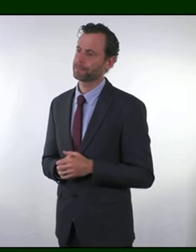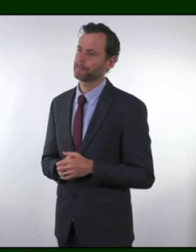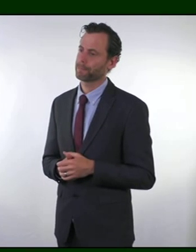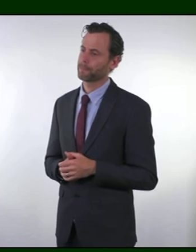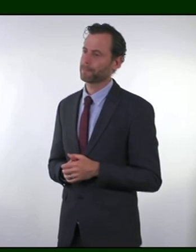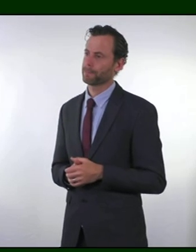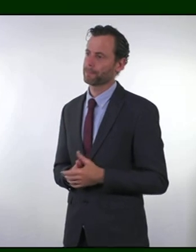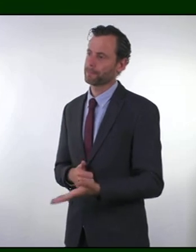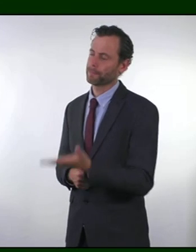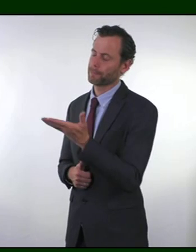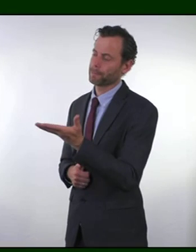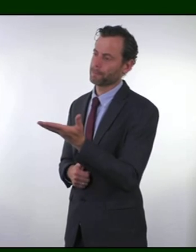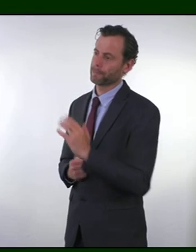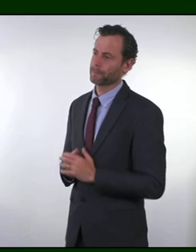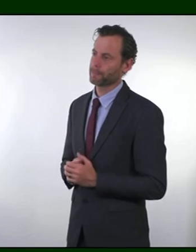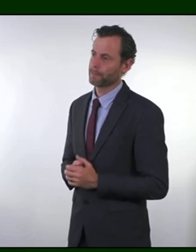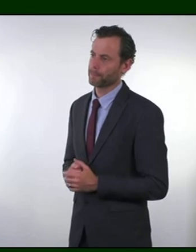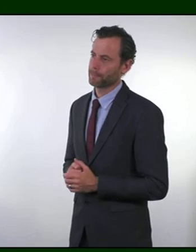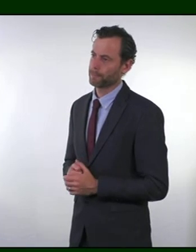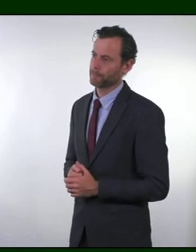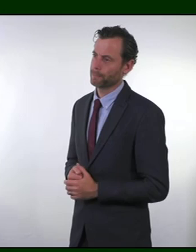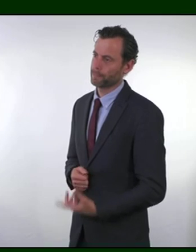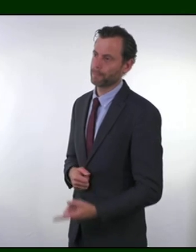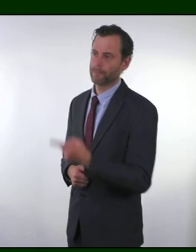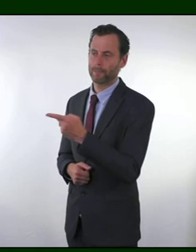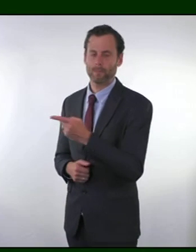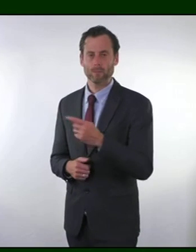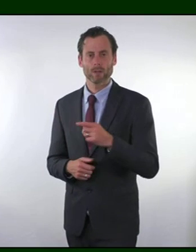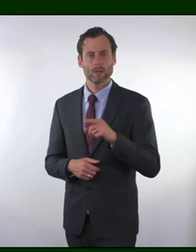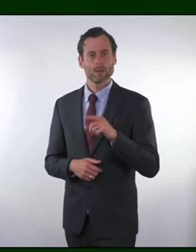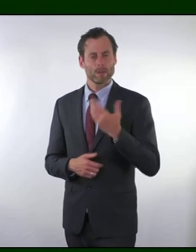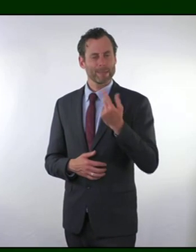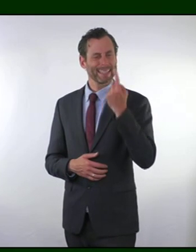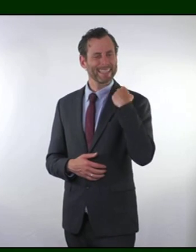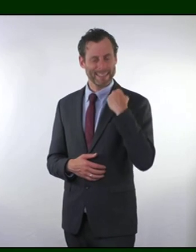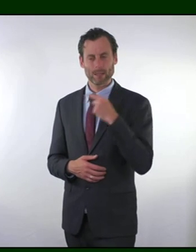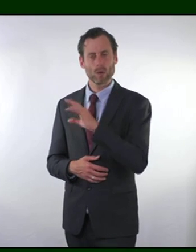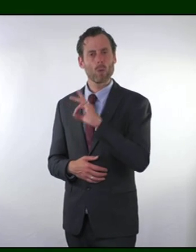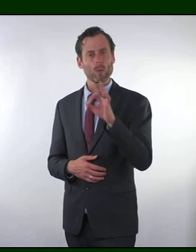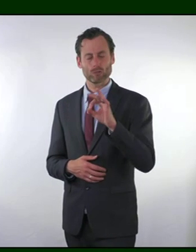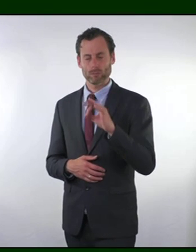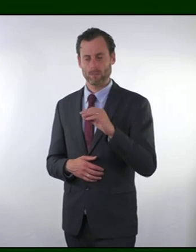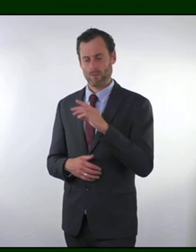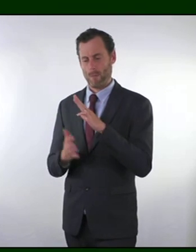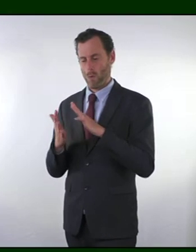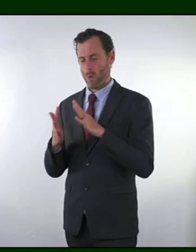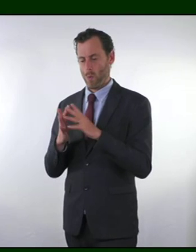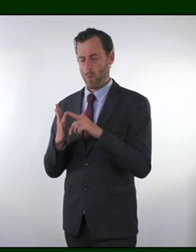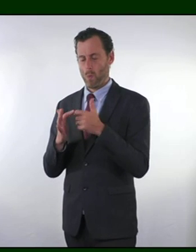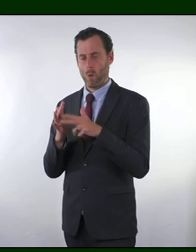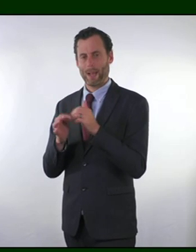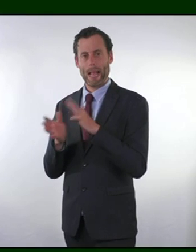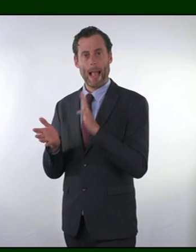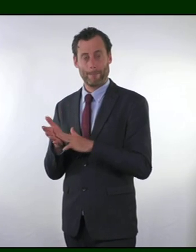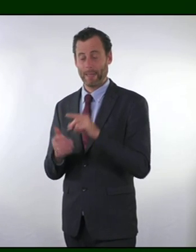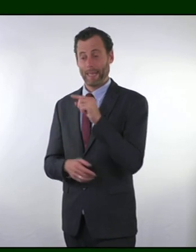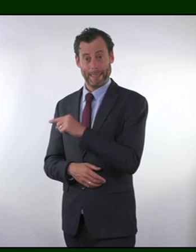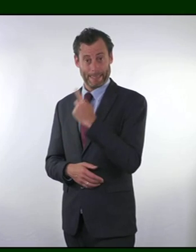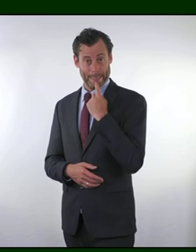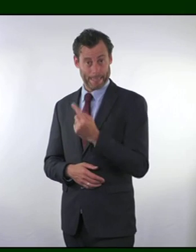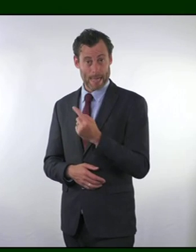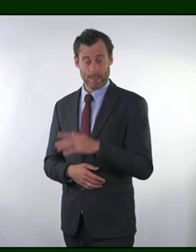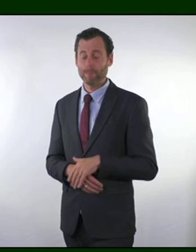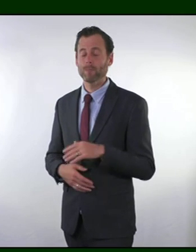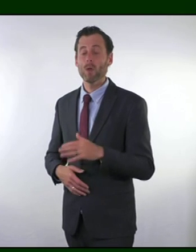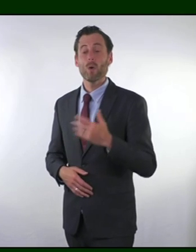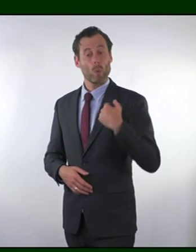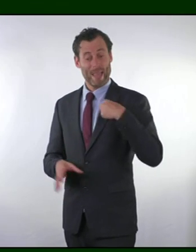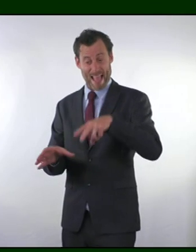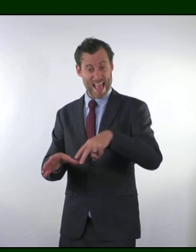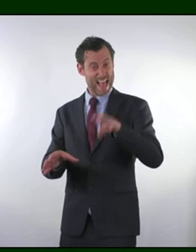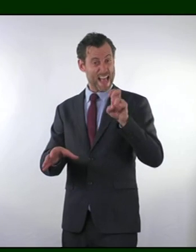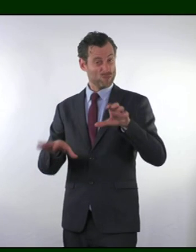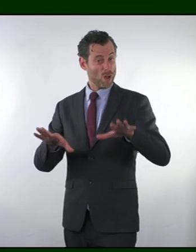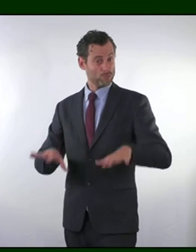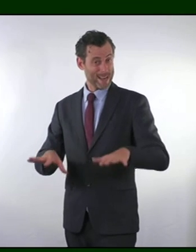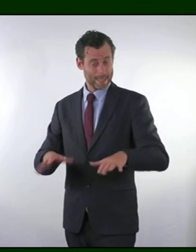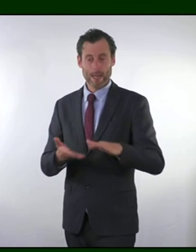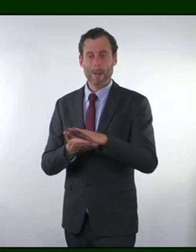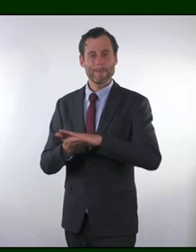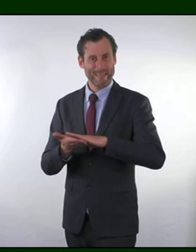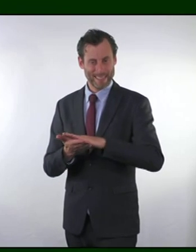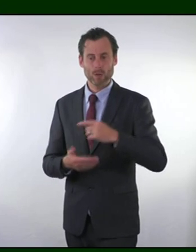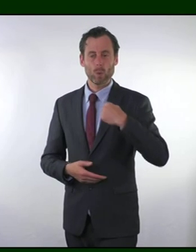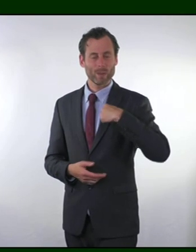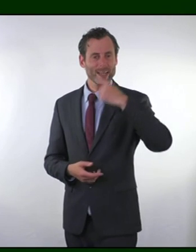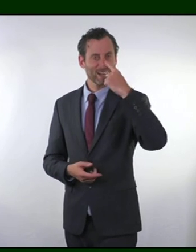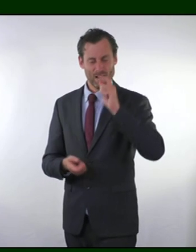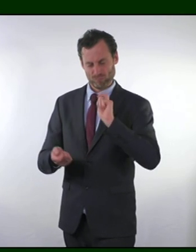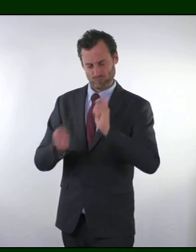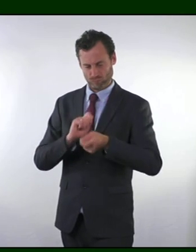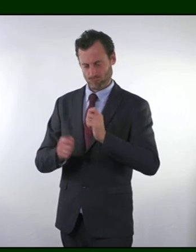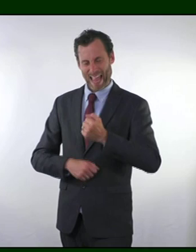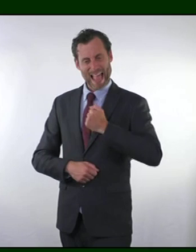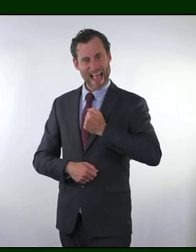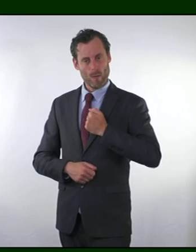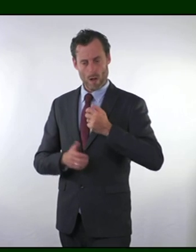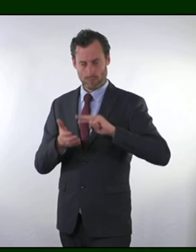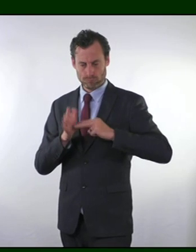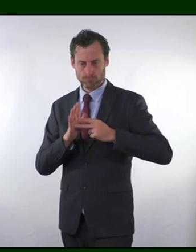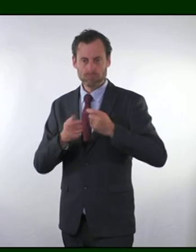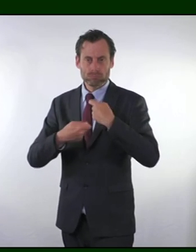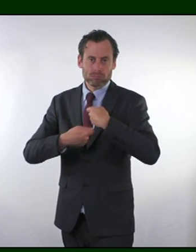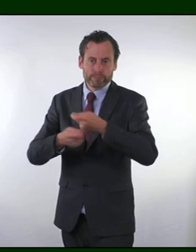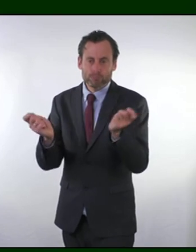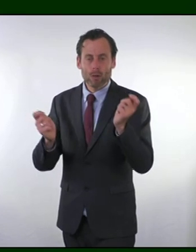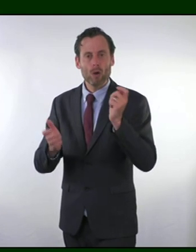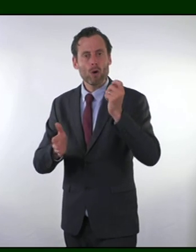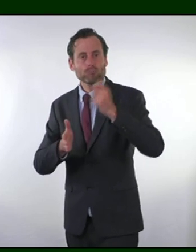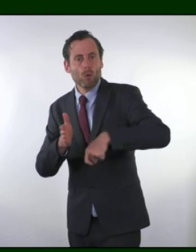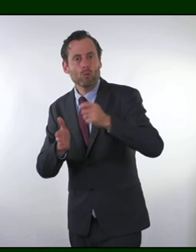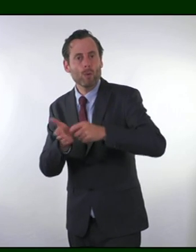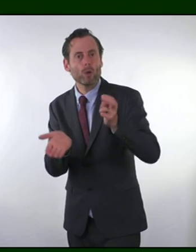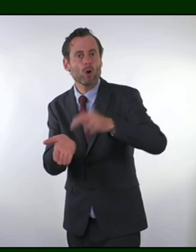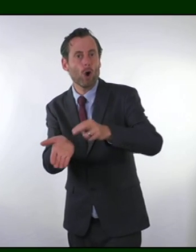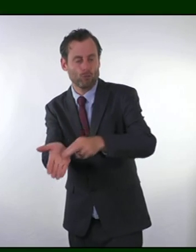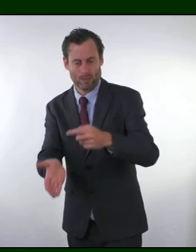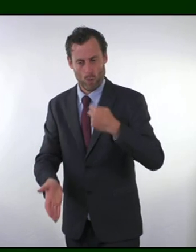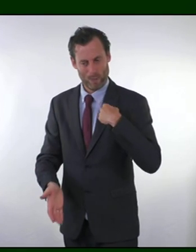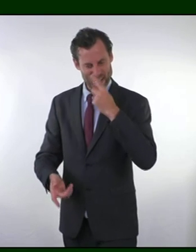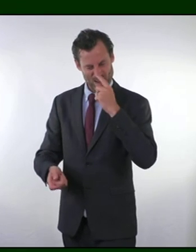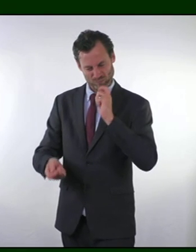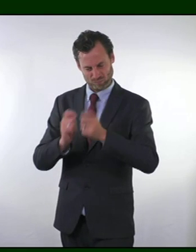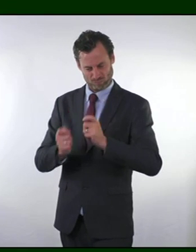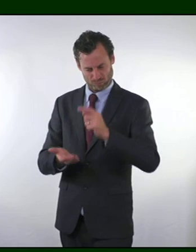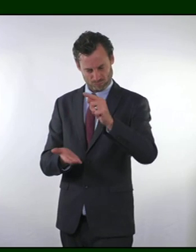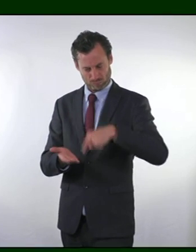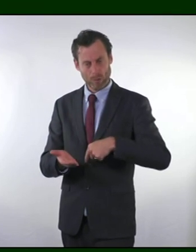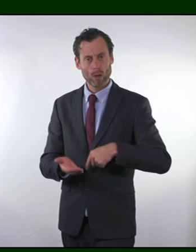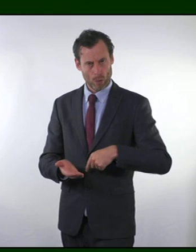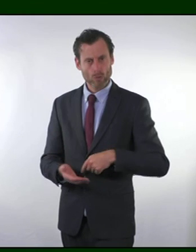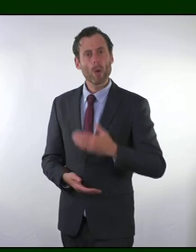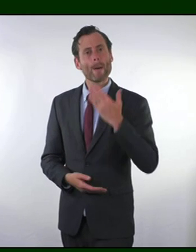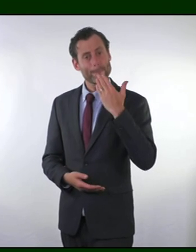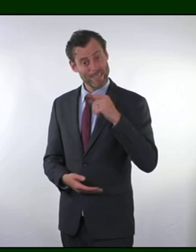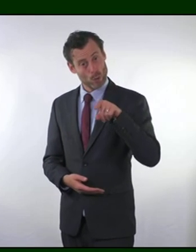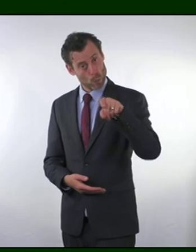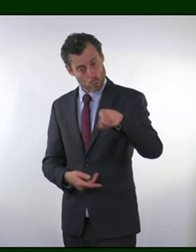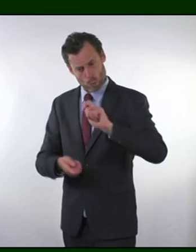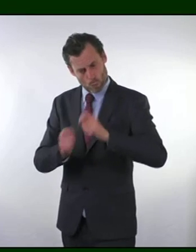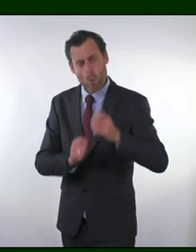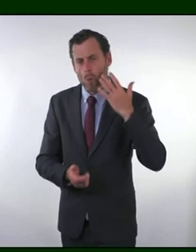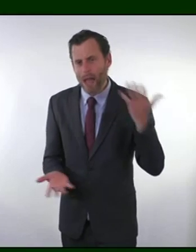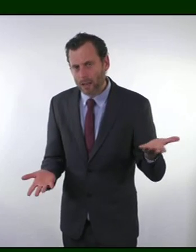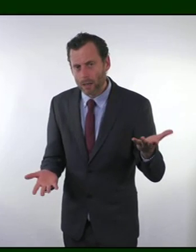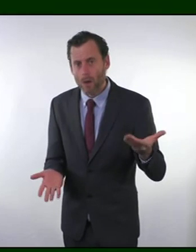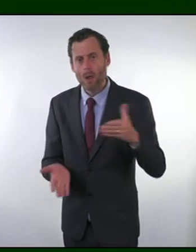In his reply to the right honourable Member for Wokingham, the Chancellor said that leaving the EU gave us the opportunity to reform our procurement regulations, so will he say exactly when he will take that opportunity and send out revised guidelines to tell Whitehall and town halls to prioritise British-based companies and British jobs?